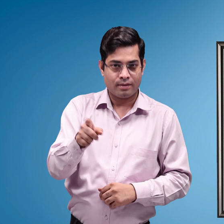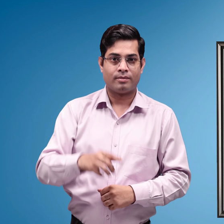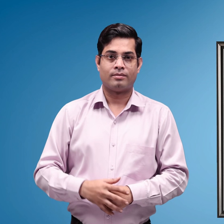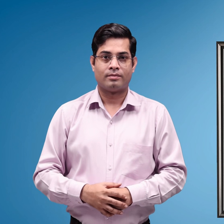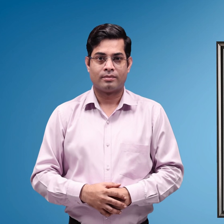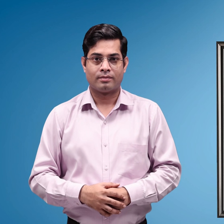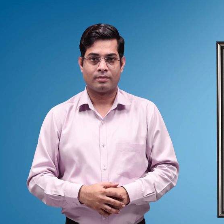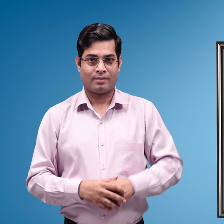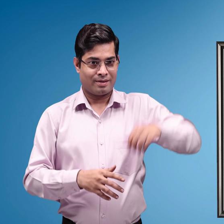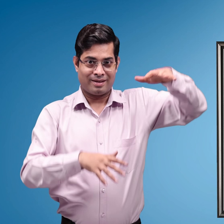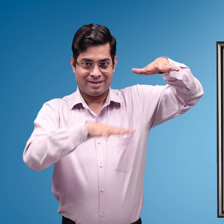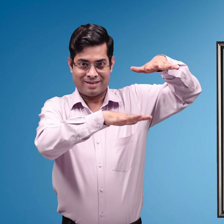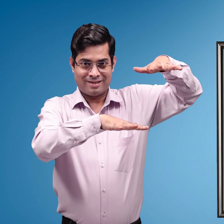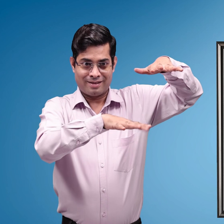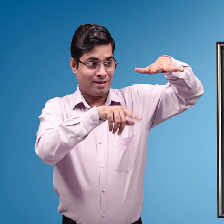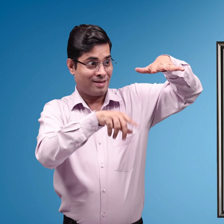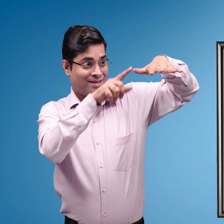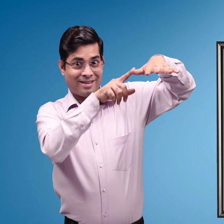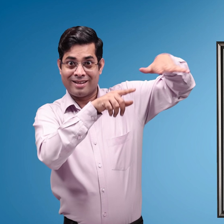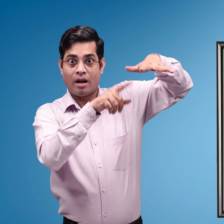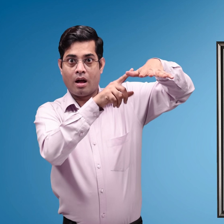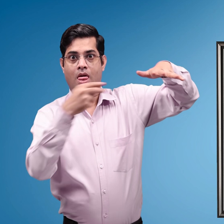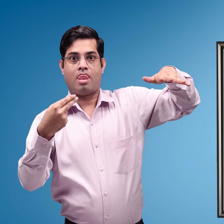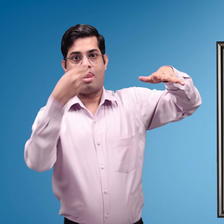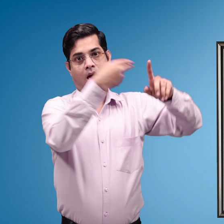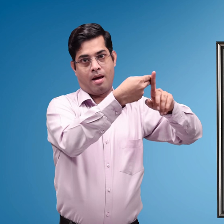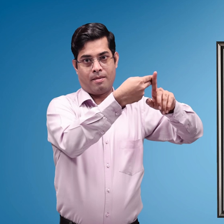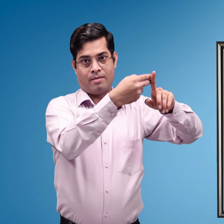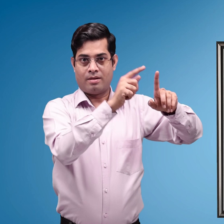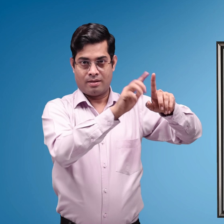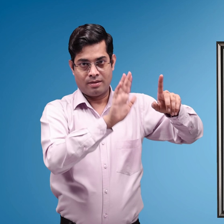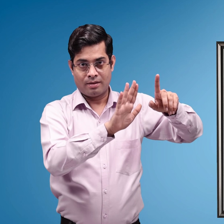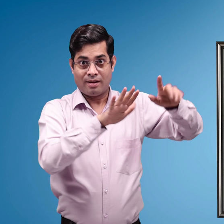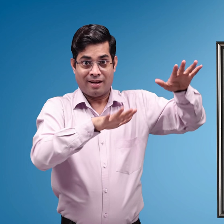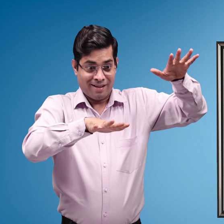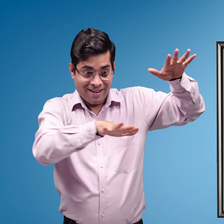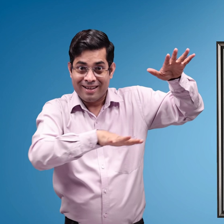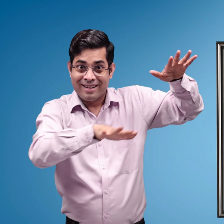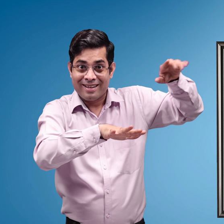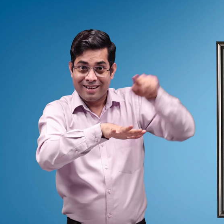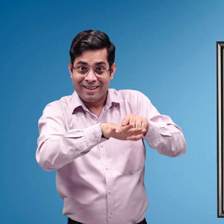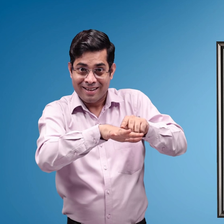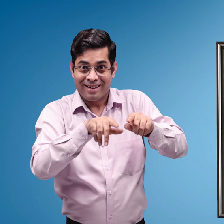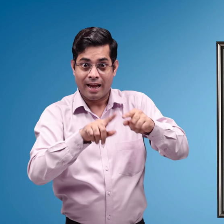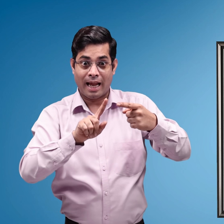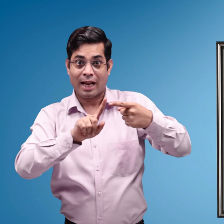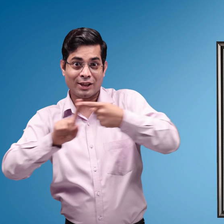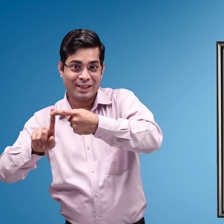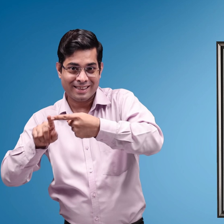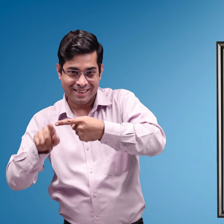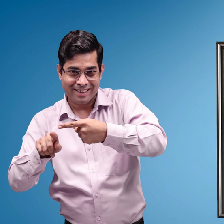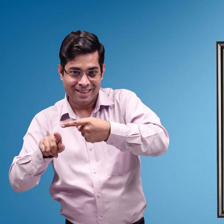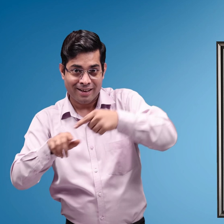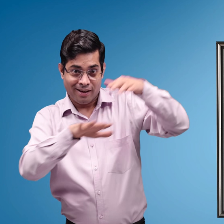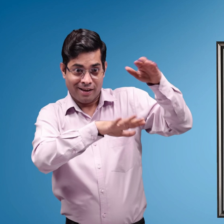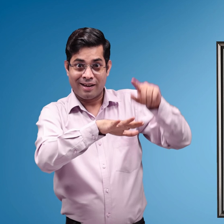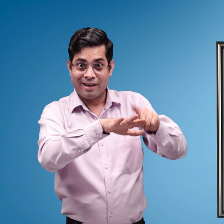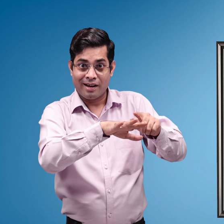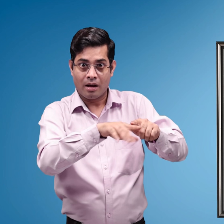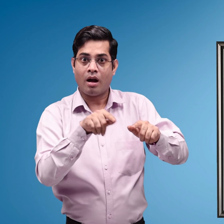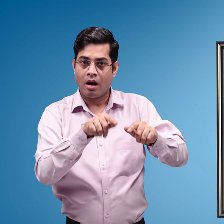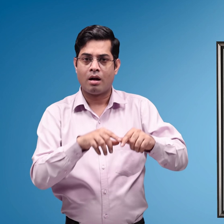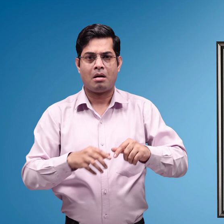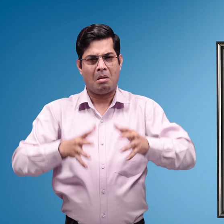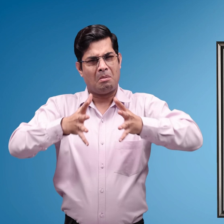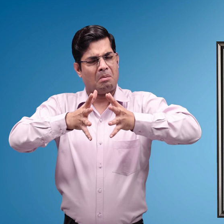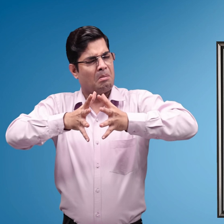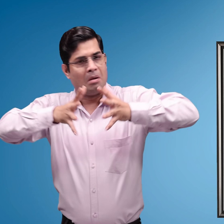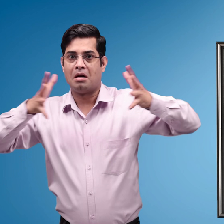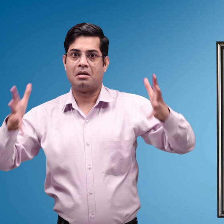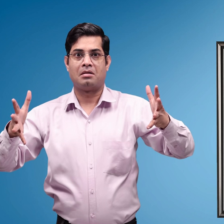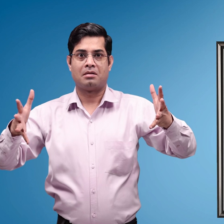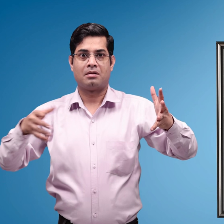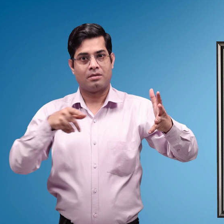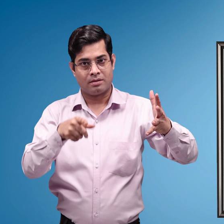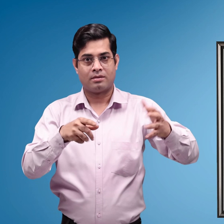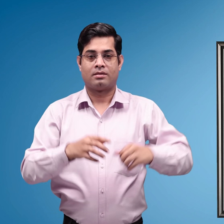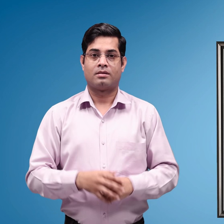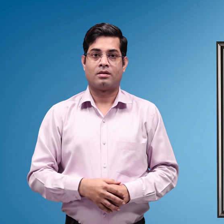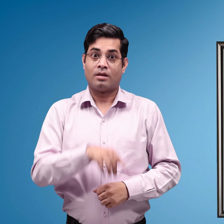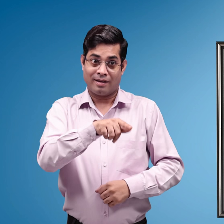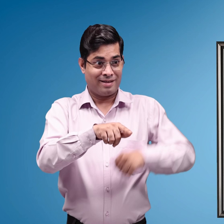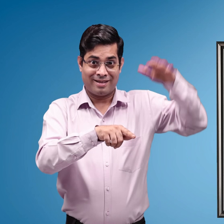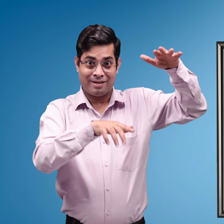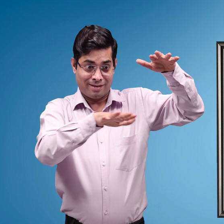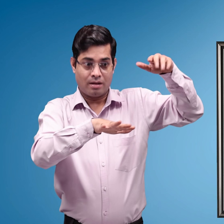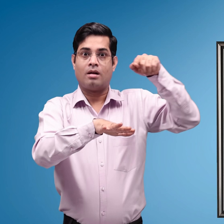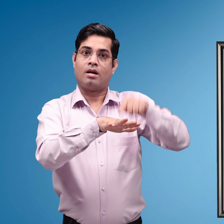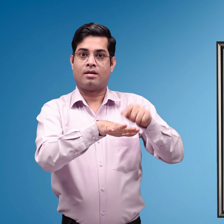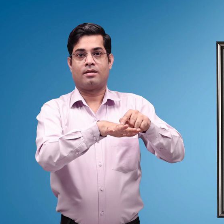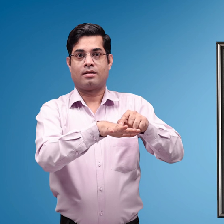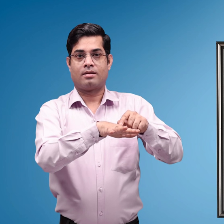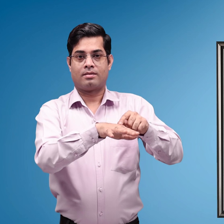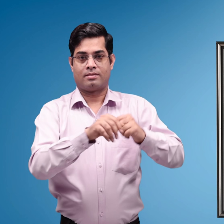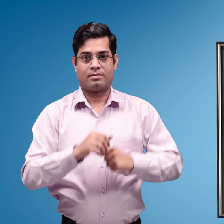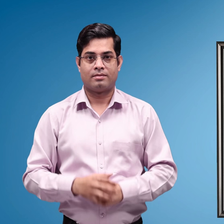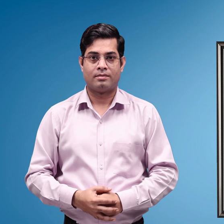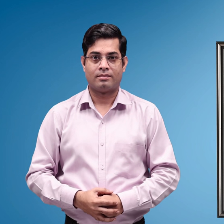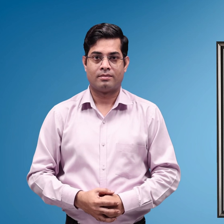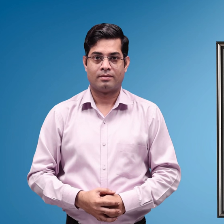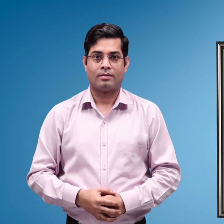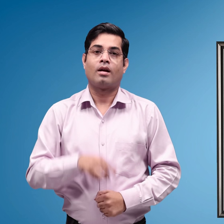Generally, the part to the east was larger but lower. This is called the lower town.